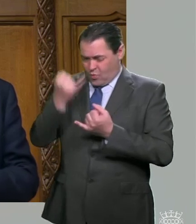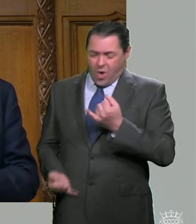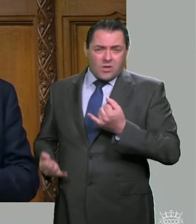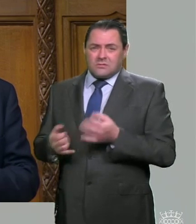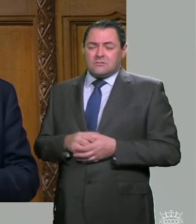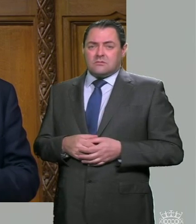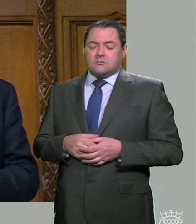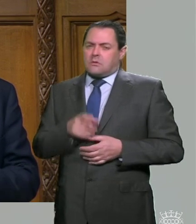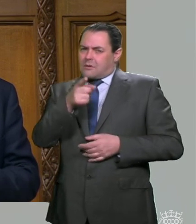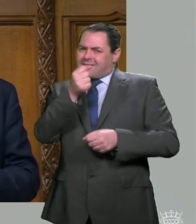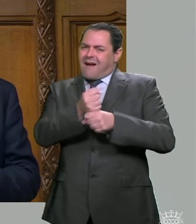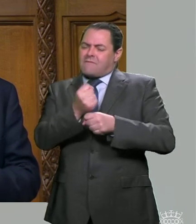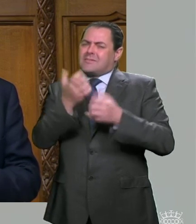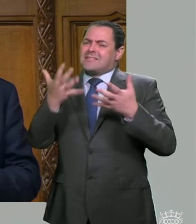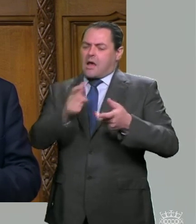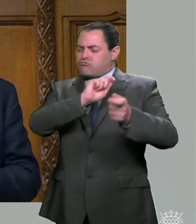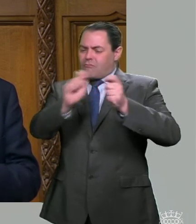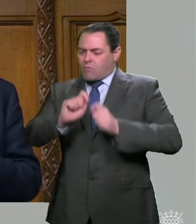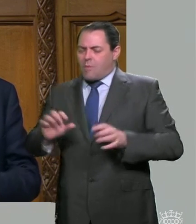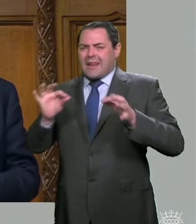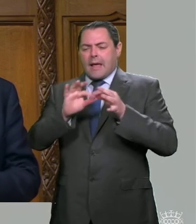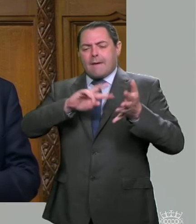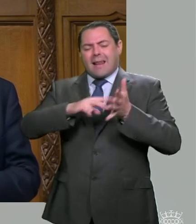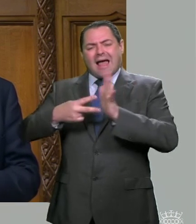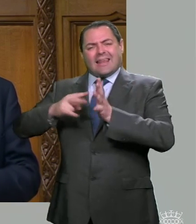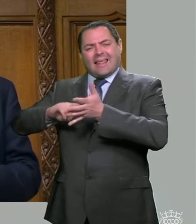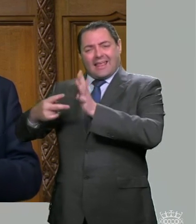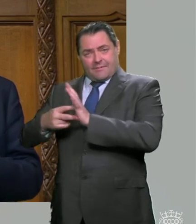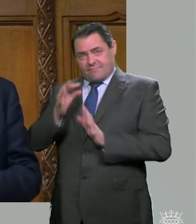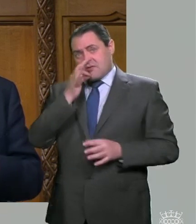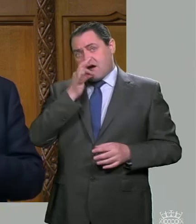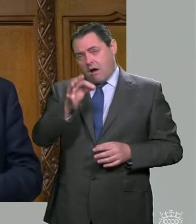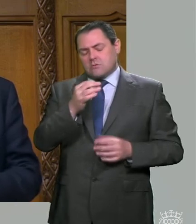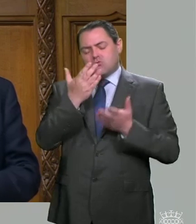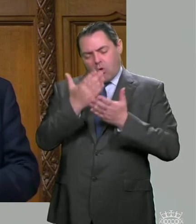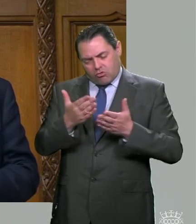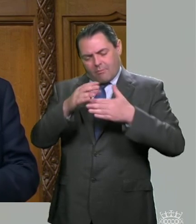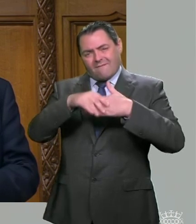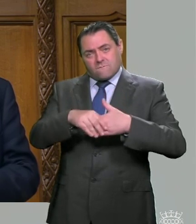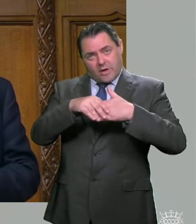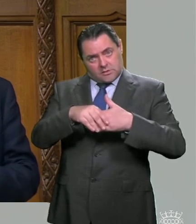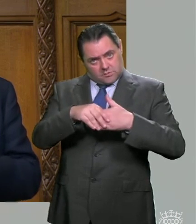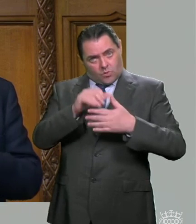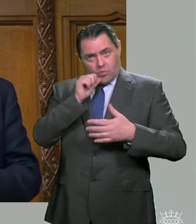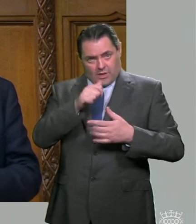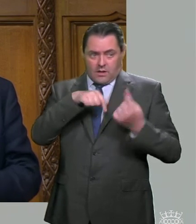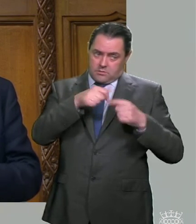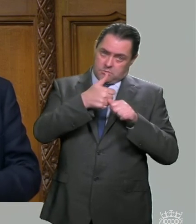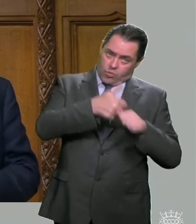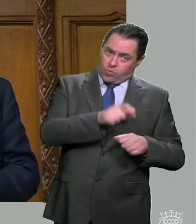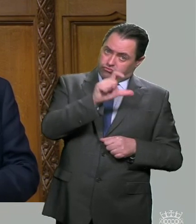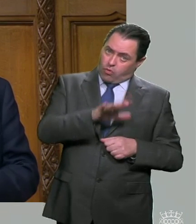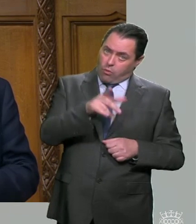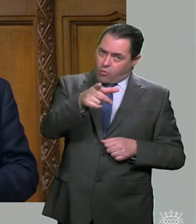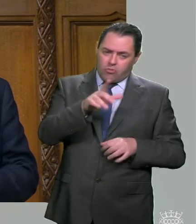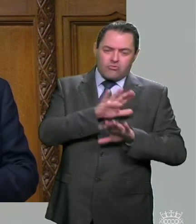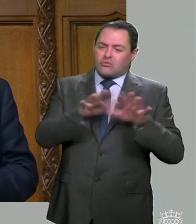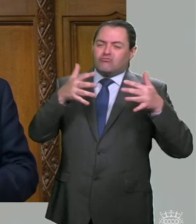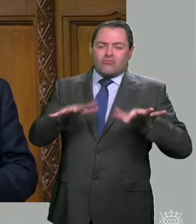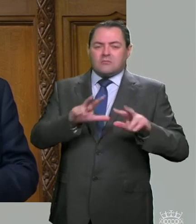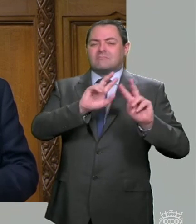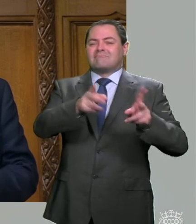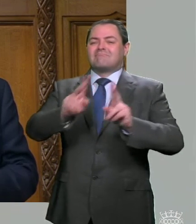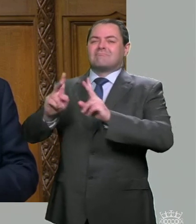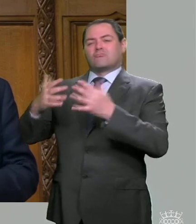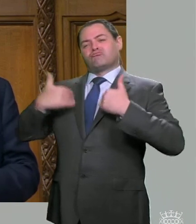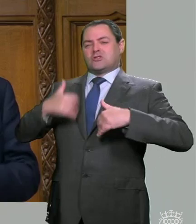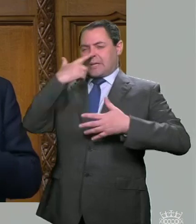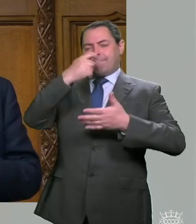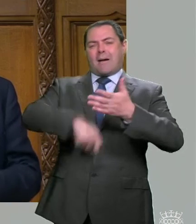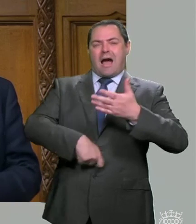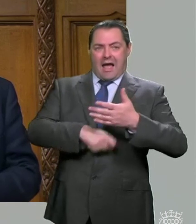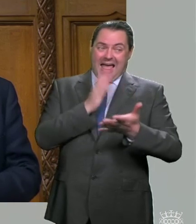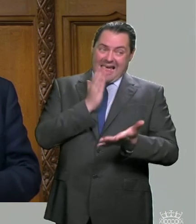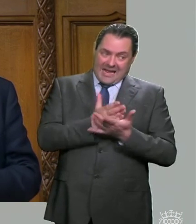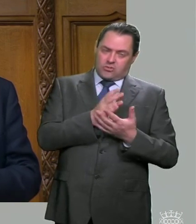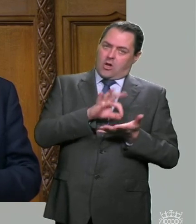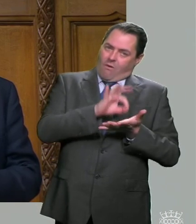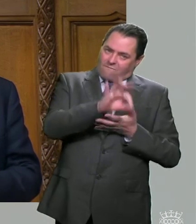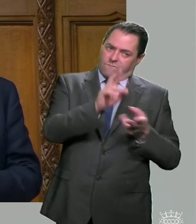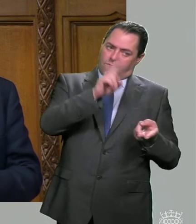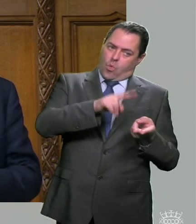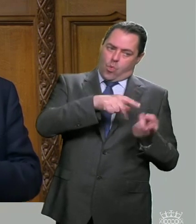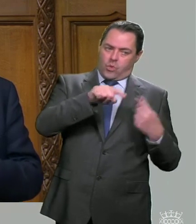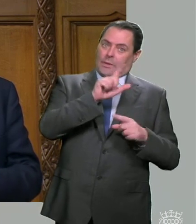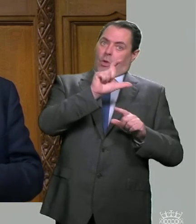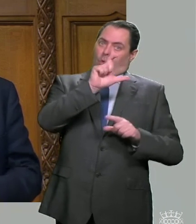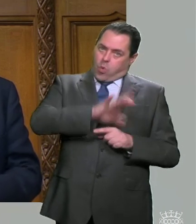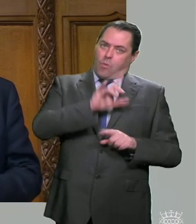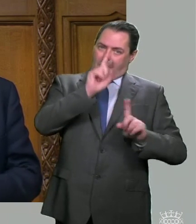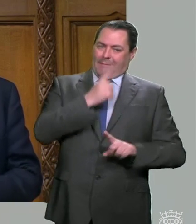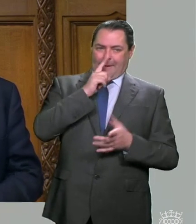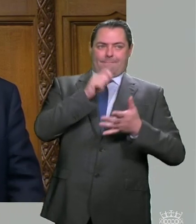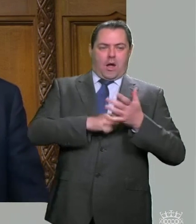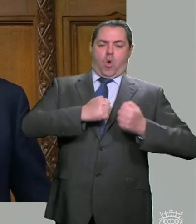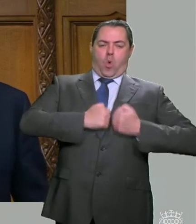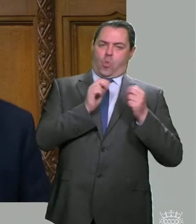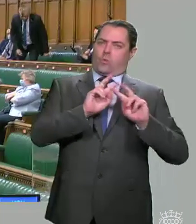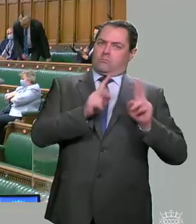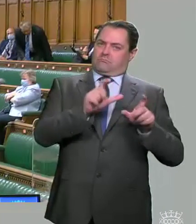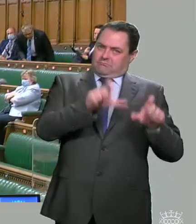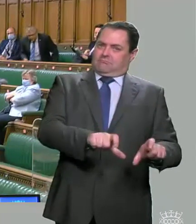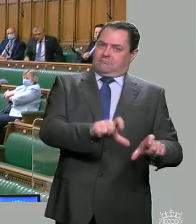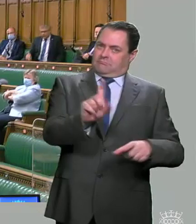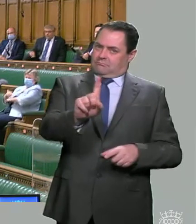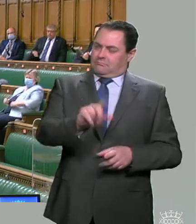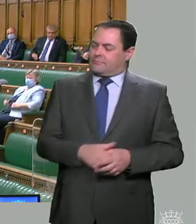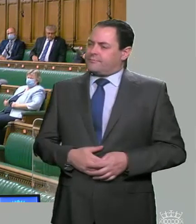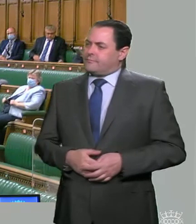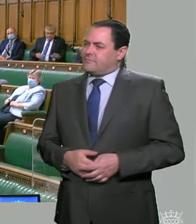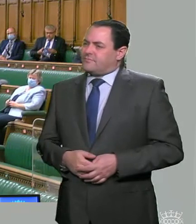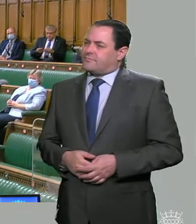As the Government bring forward their reforms of the planning system, can my right honourable Friend assure me and the people of Cornwall that this will not be about building lots of homes for wealthy people to buy, and that it will ensure that the people of Cornwall are able to access the homes that they need?